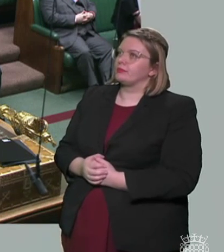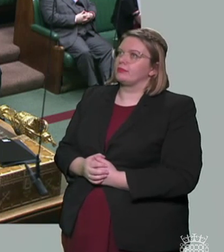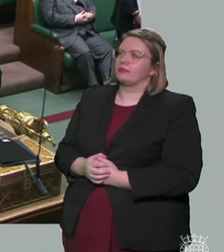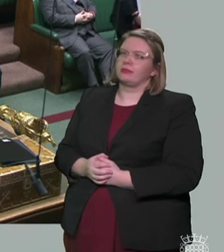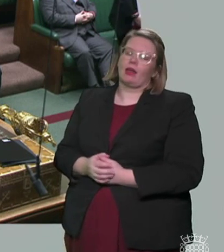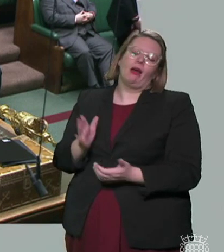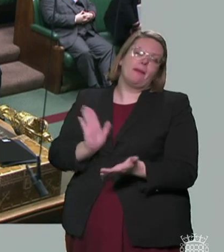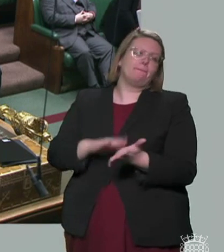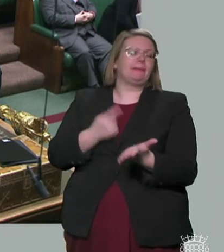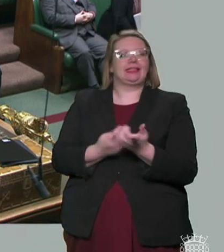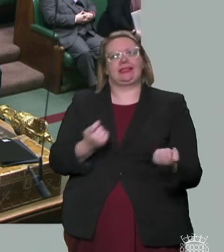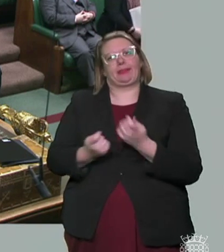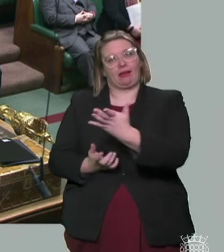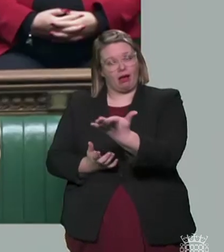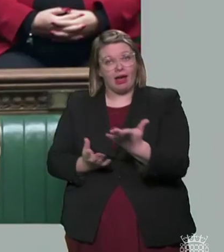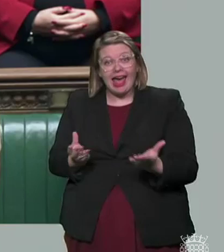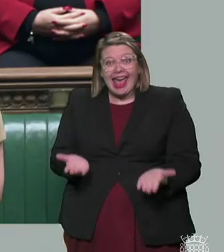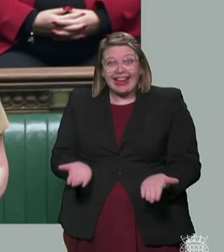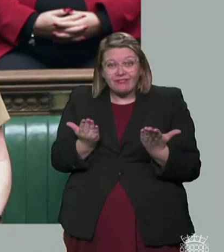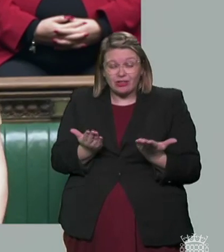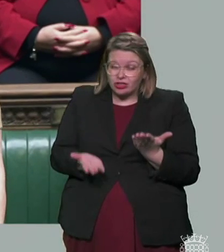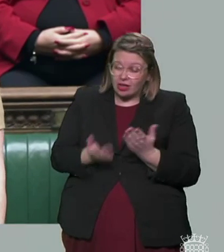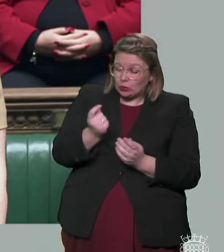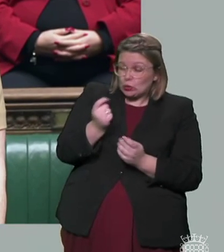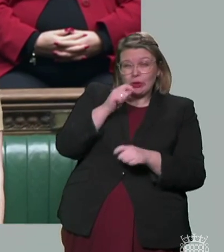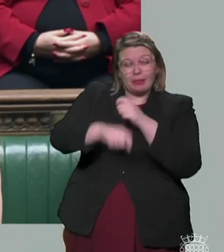Inflation is about to hit 6%.